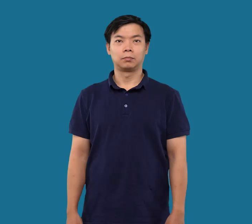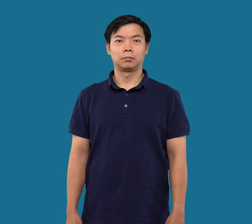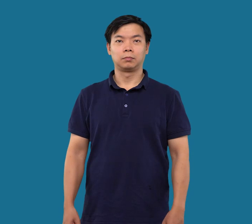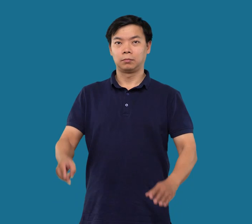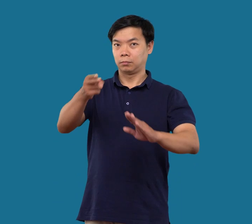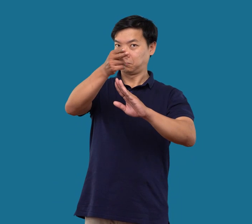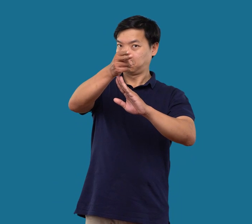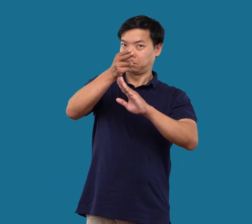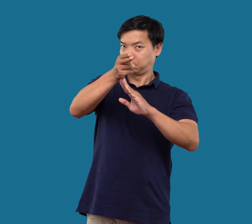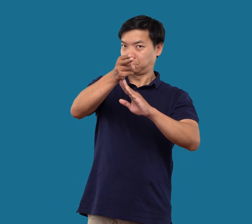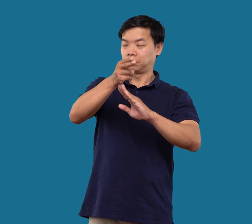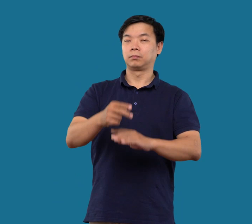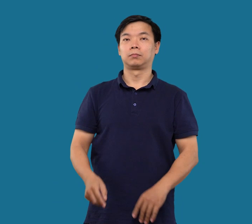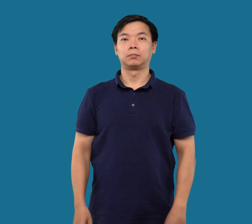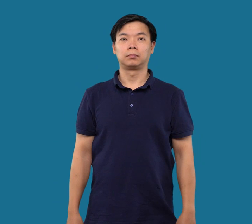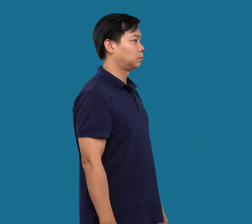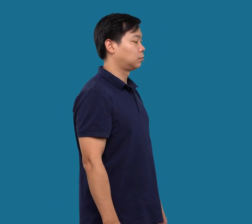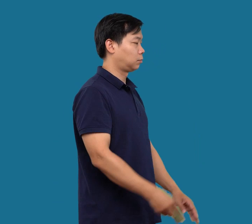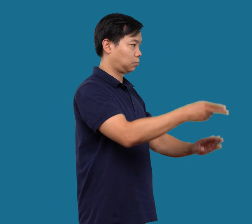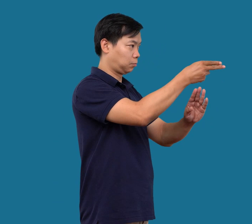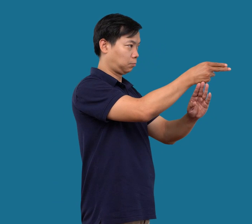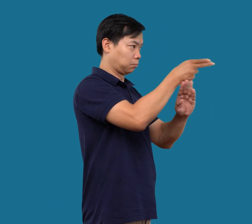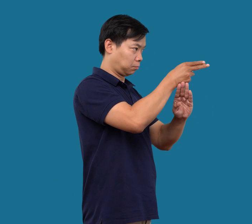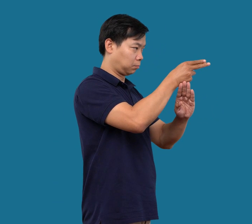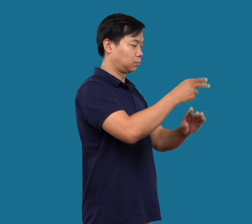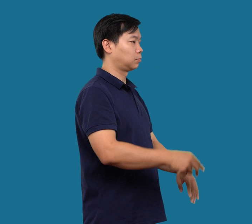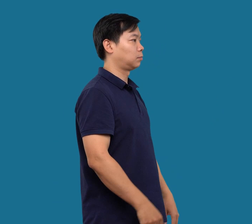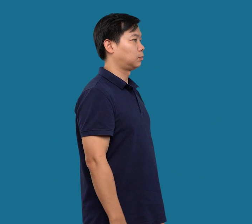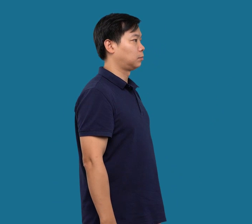pháo đài